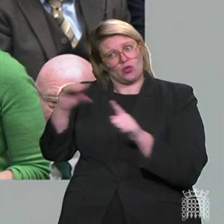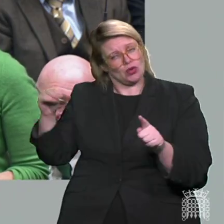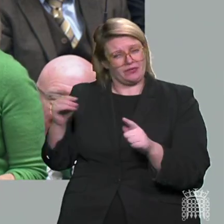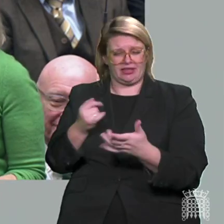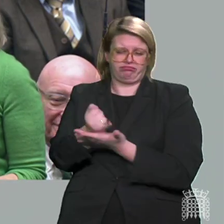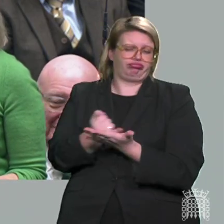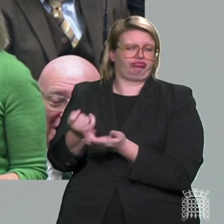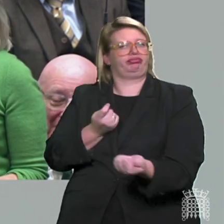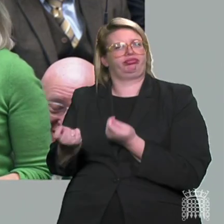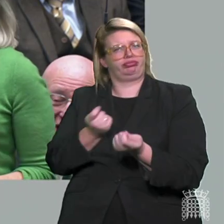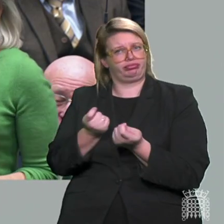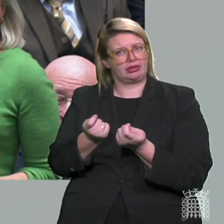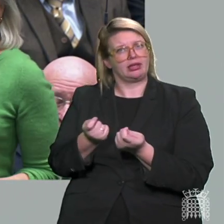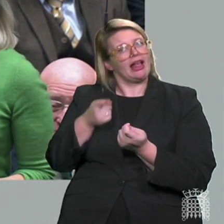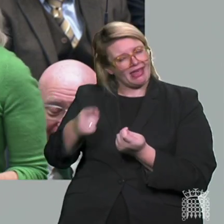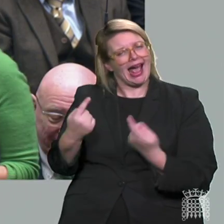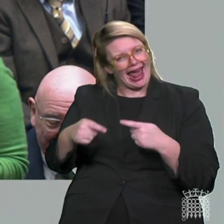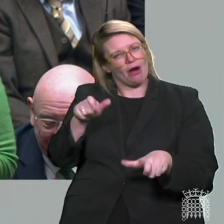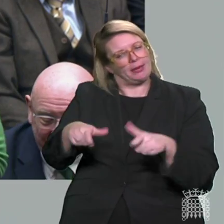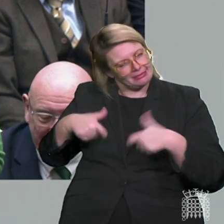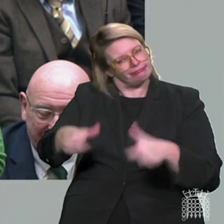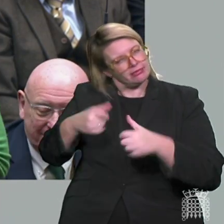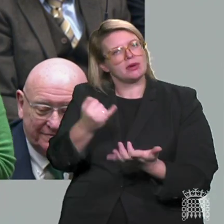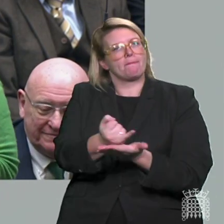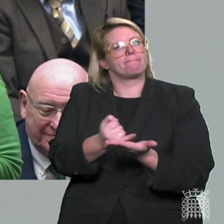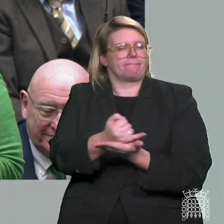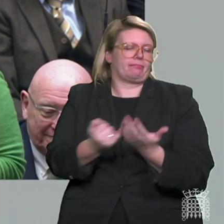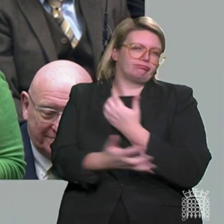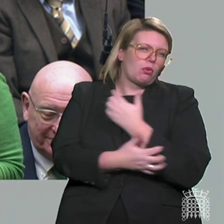The Prime Minister used to talk about levelling up—